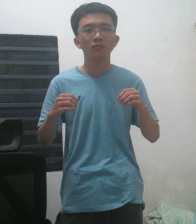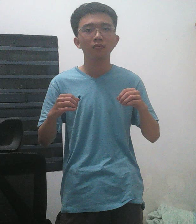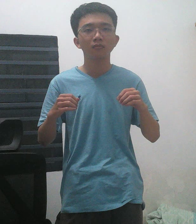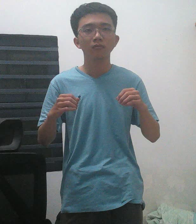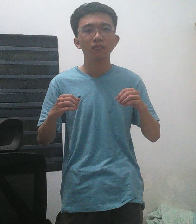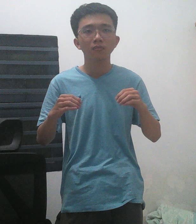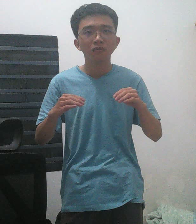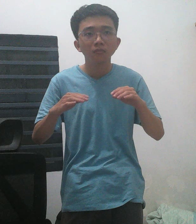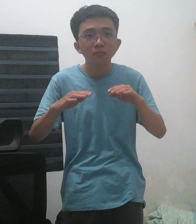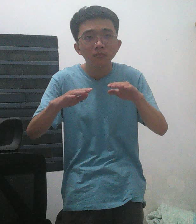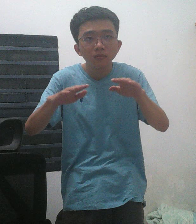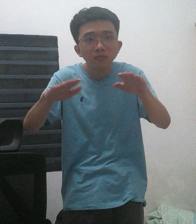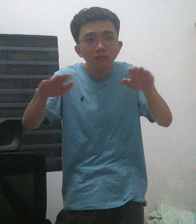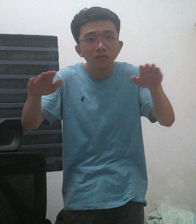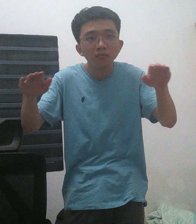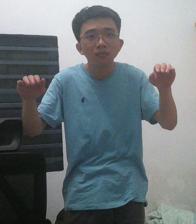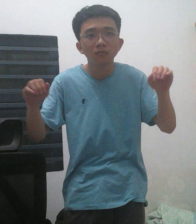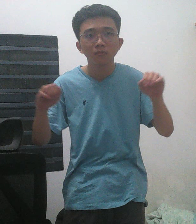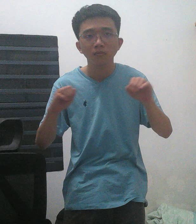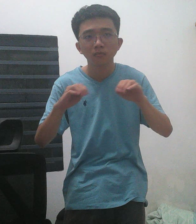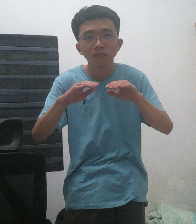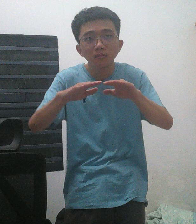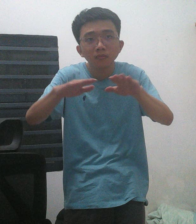boi